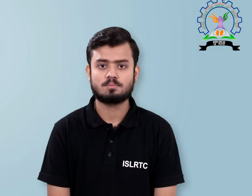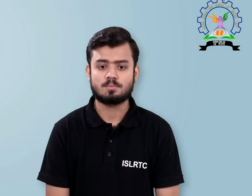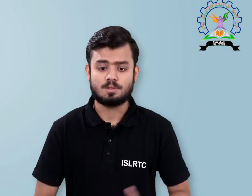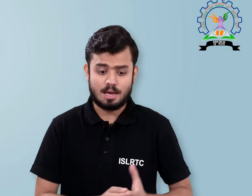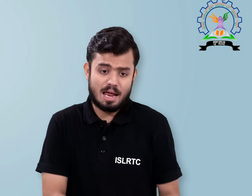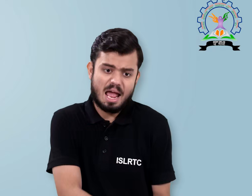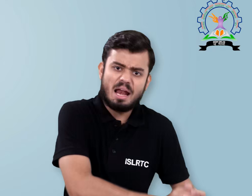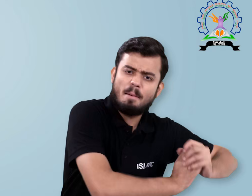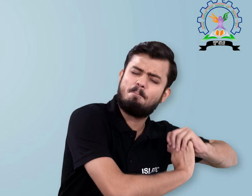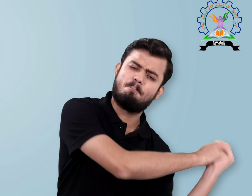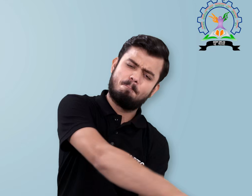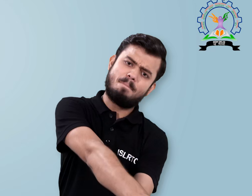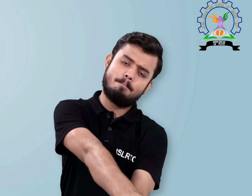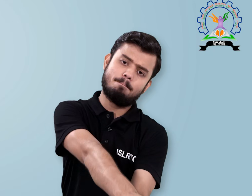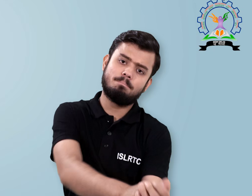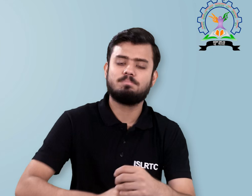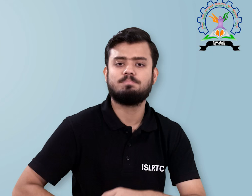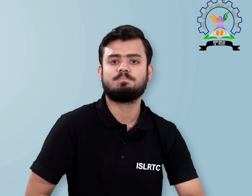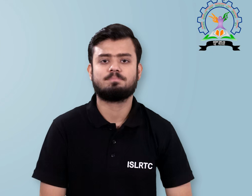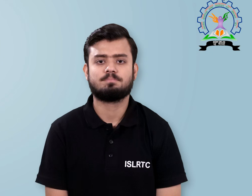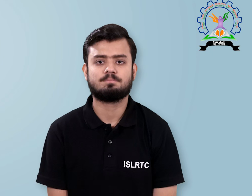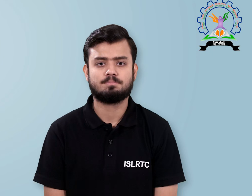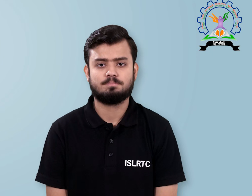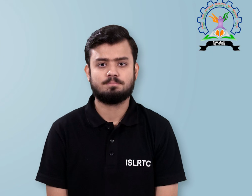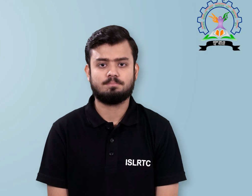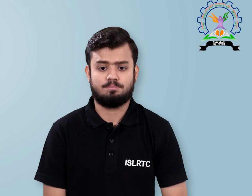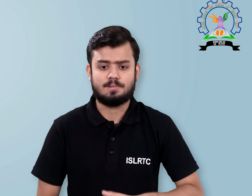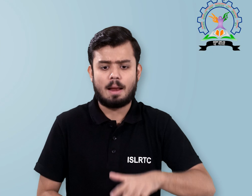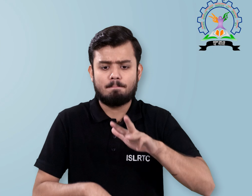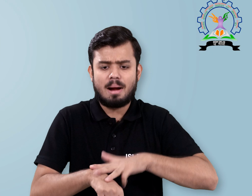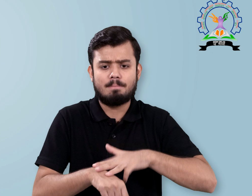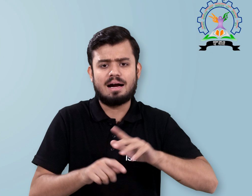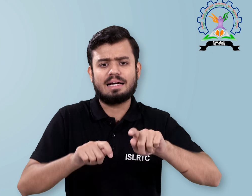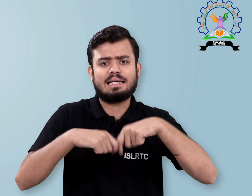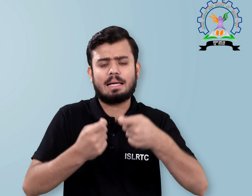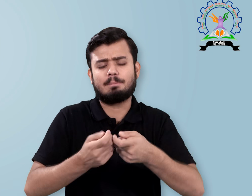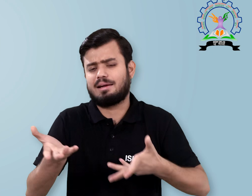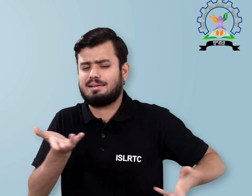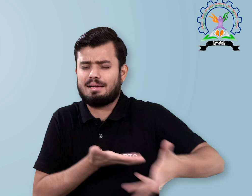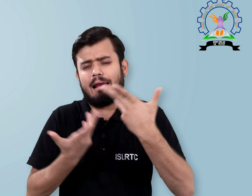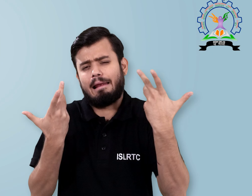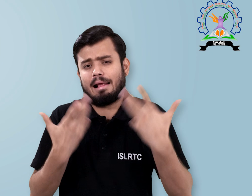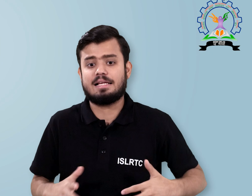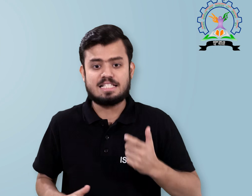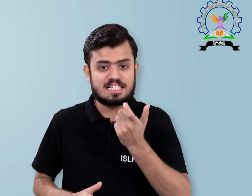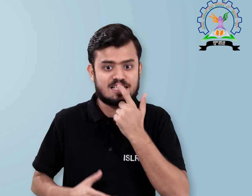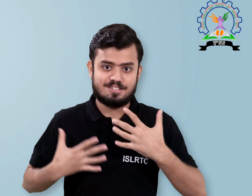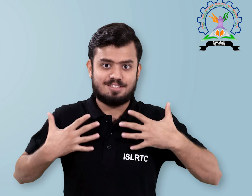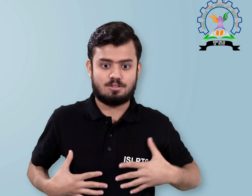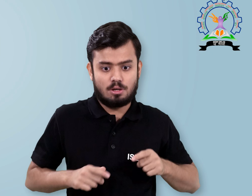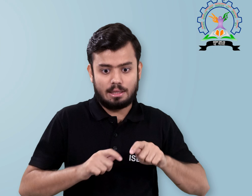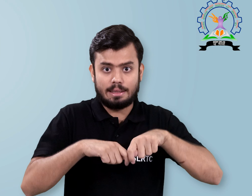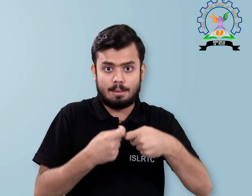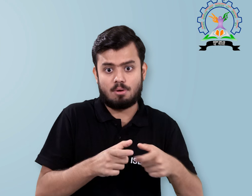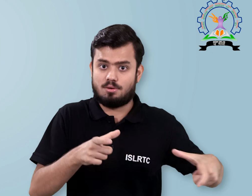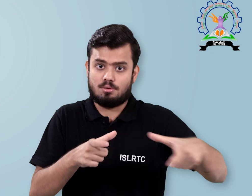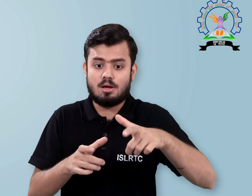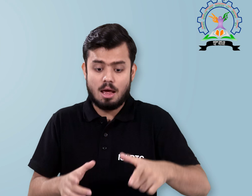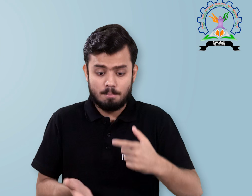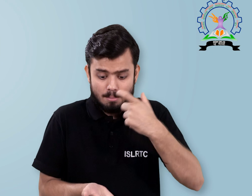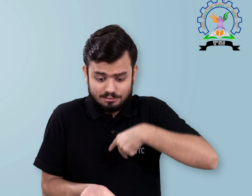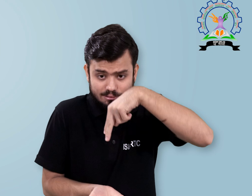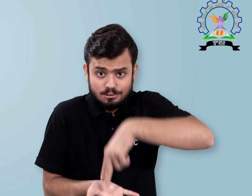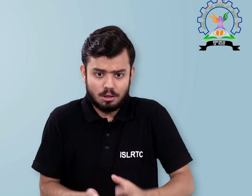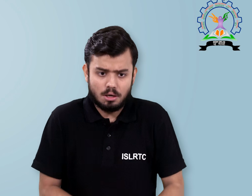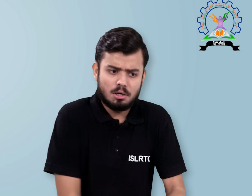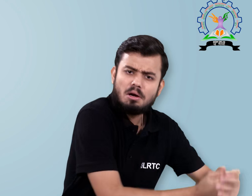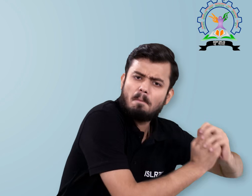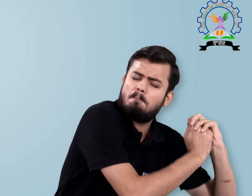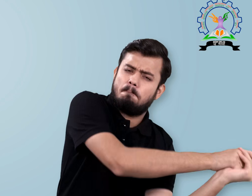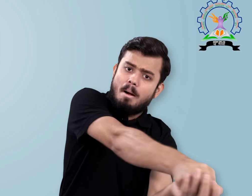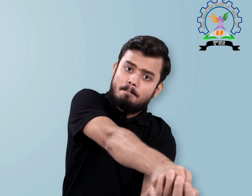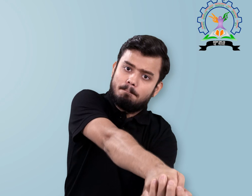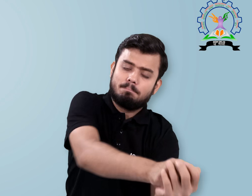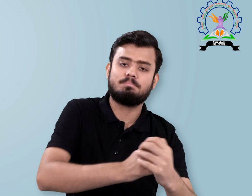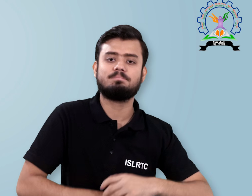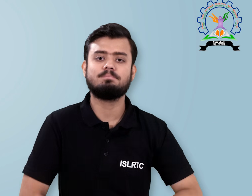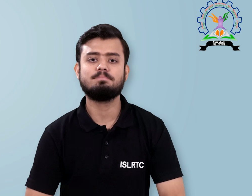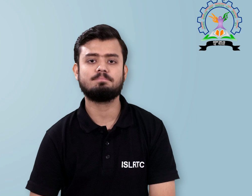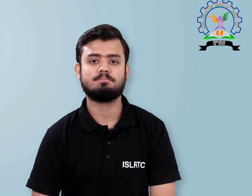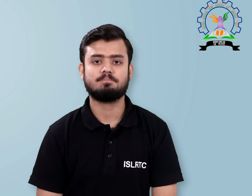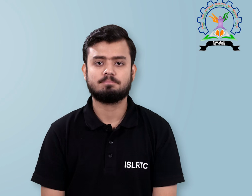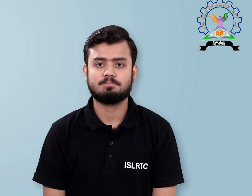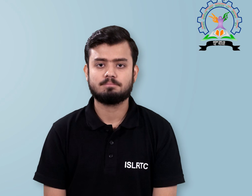Pinch Hitter A pinch hitter is a player who enters the game to replace another batter, usually to improve the team's chances of hitting the ball.